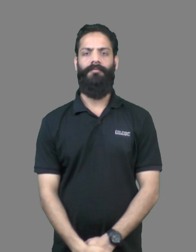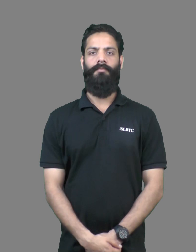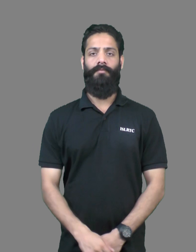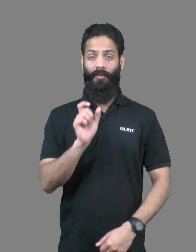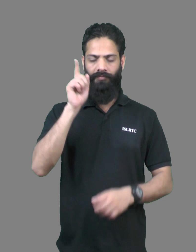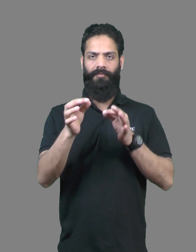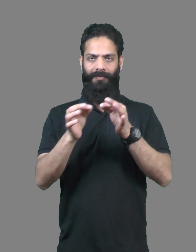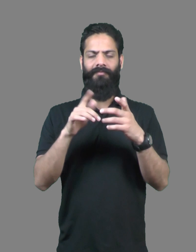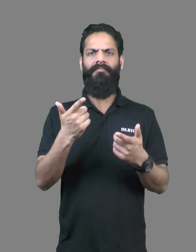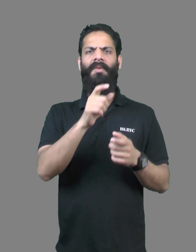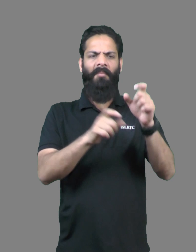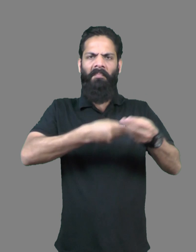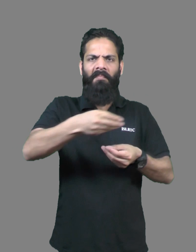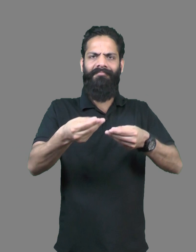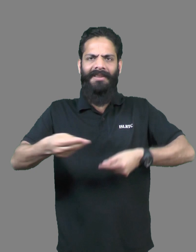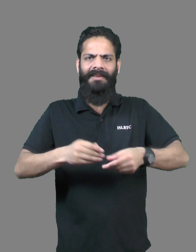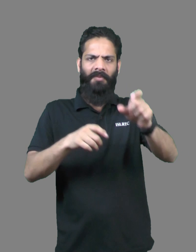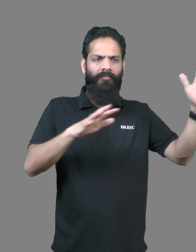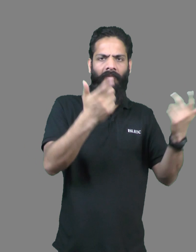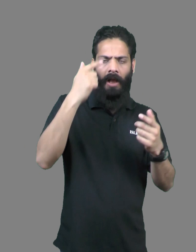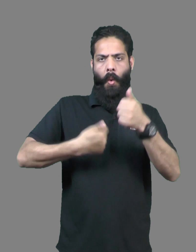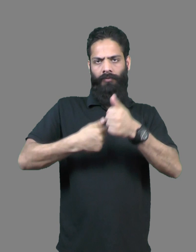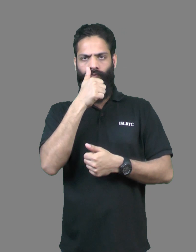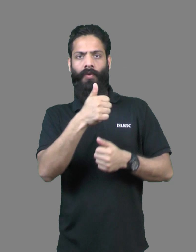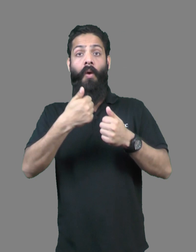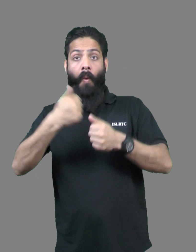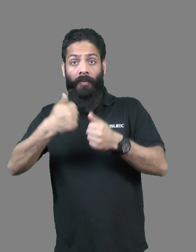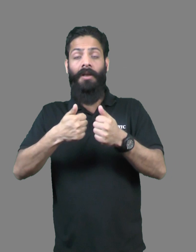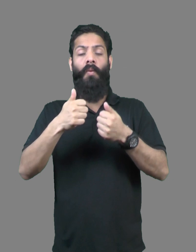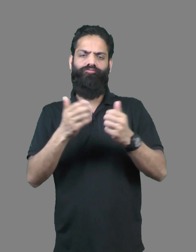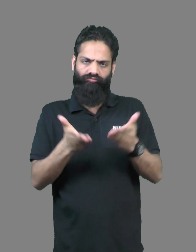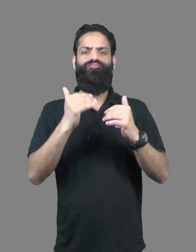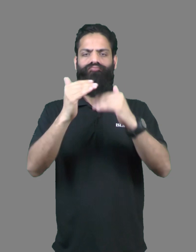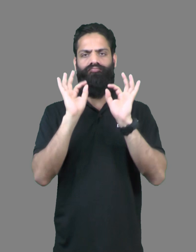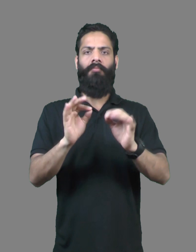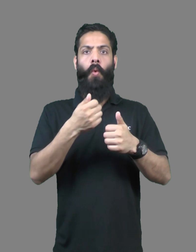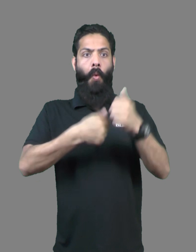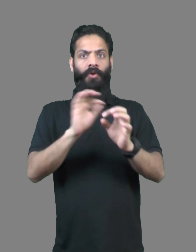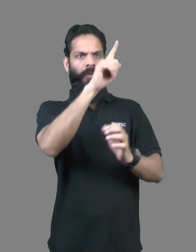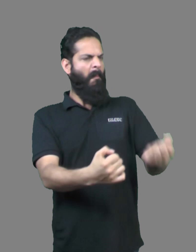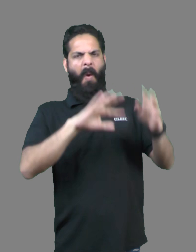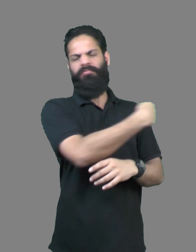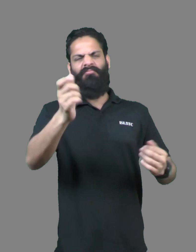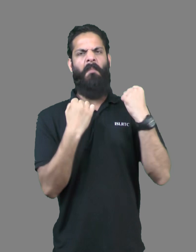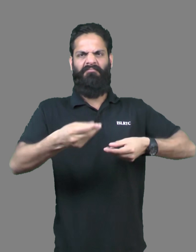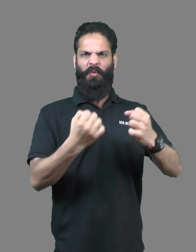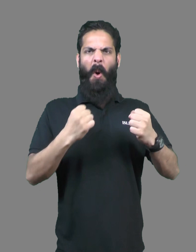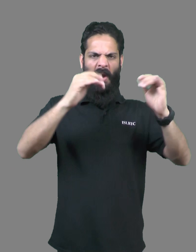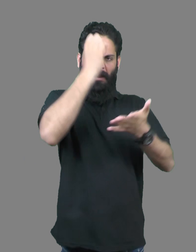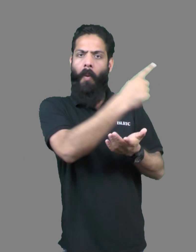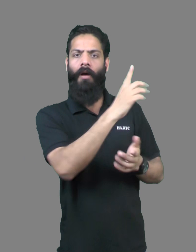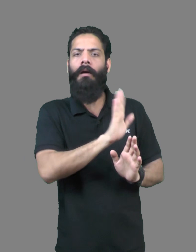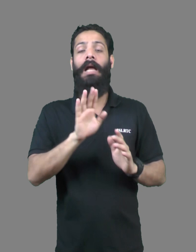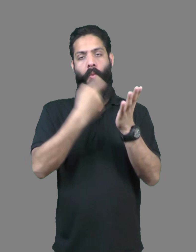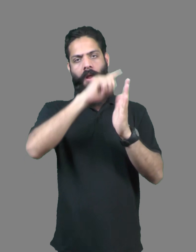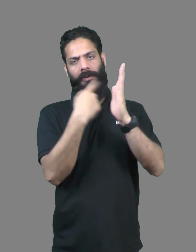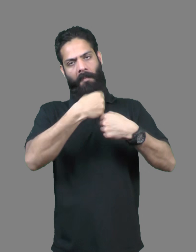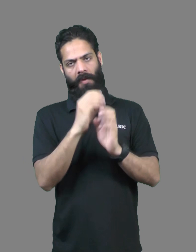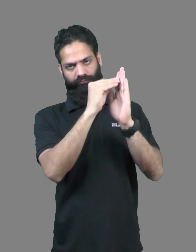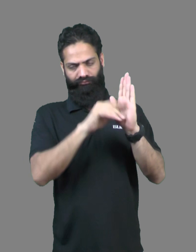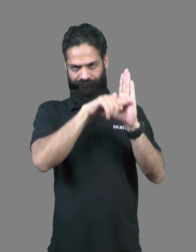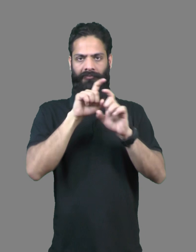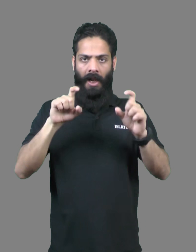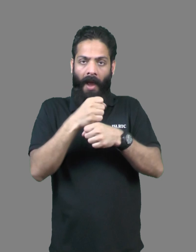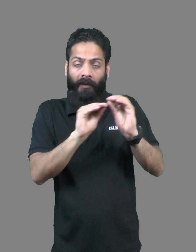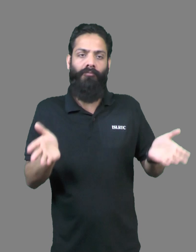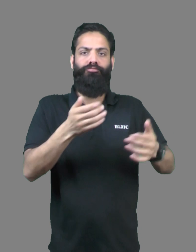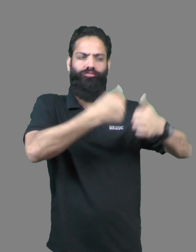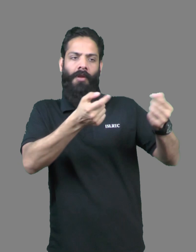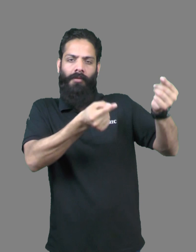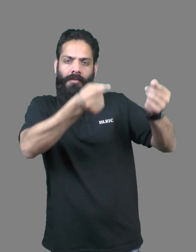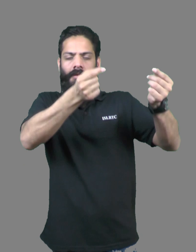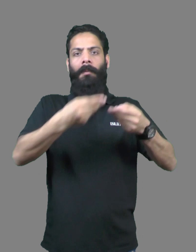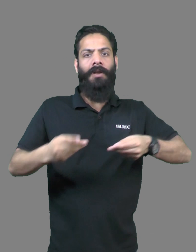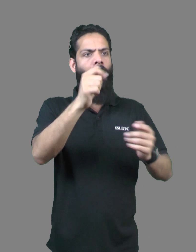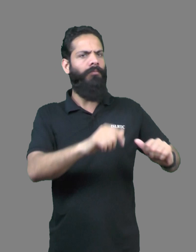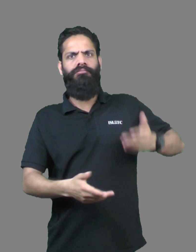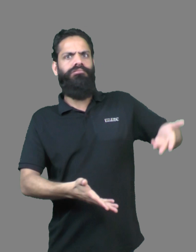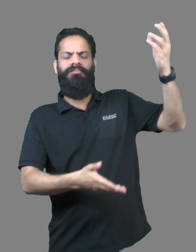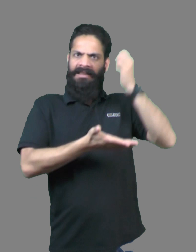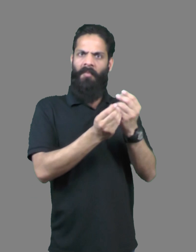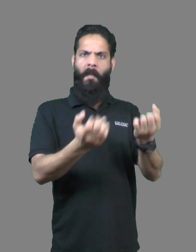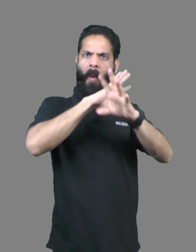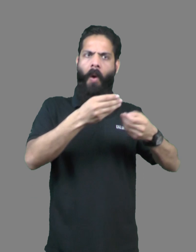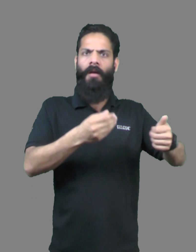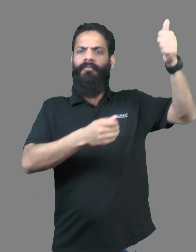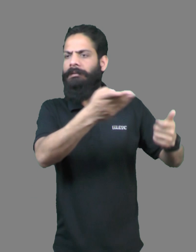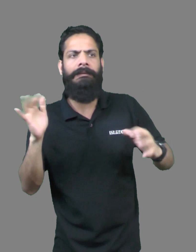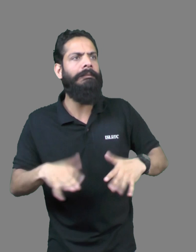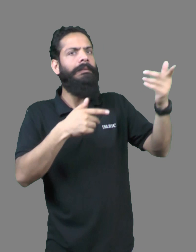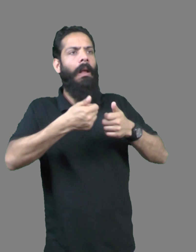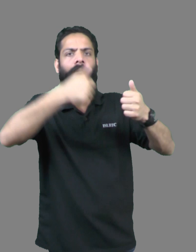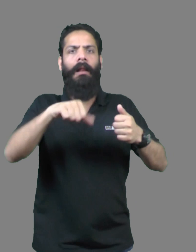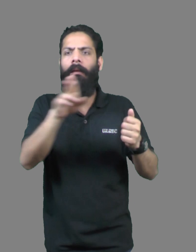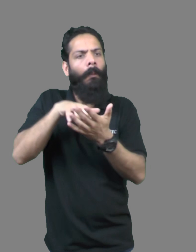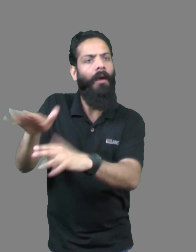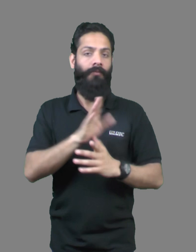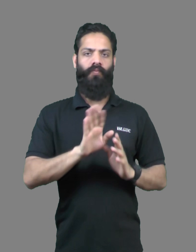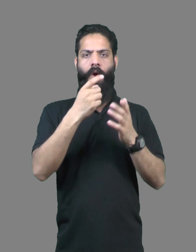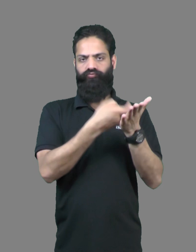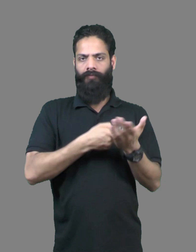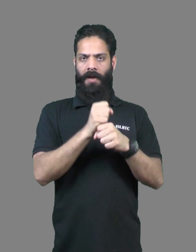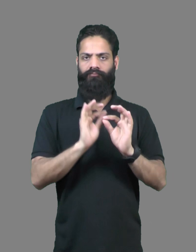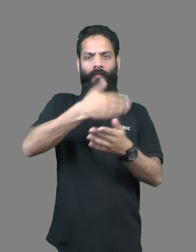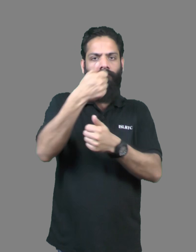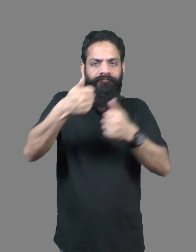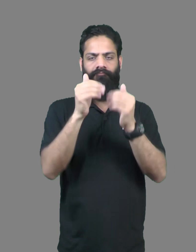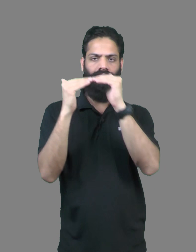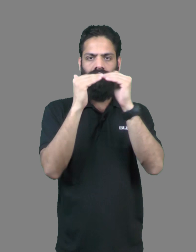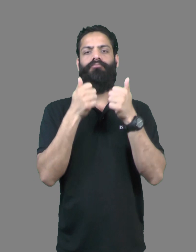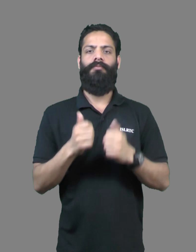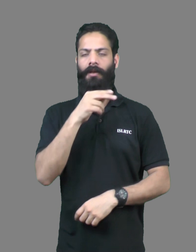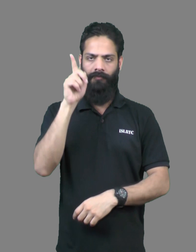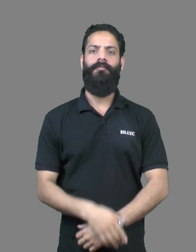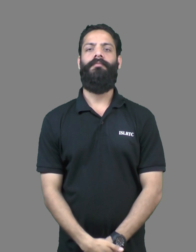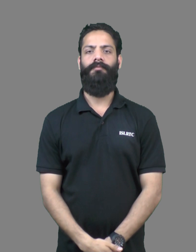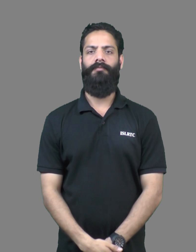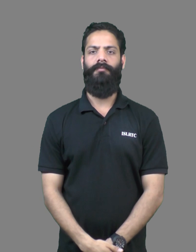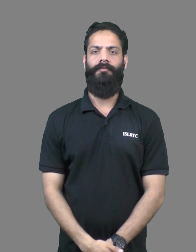Antitrust Policy